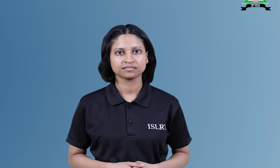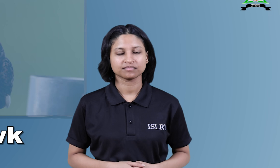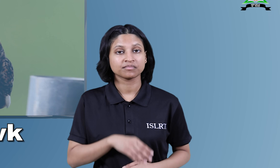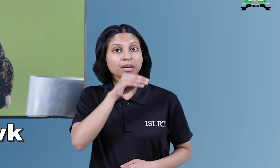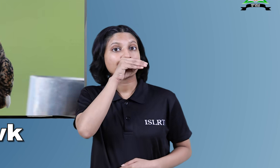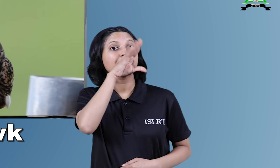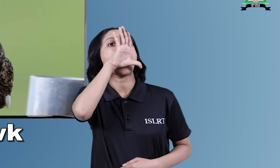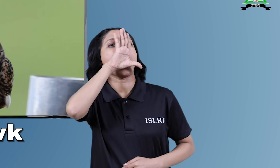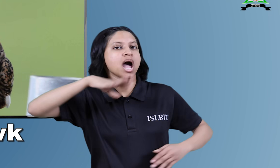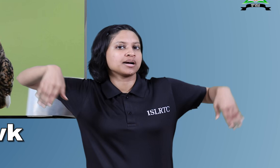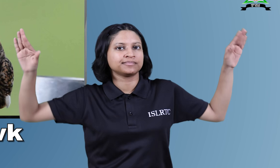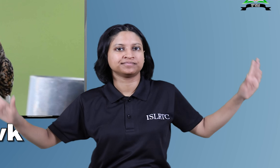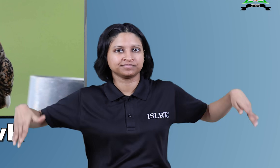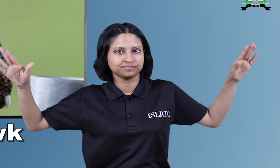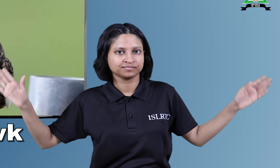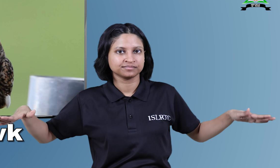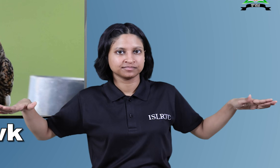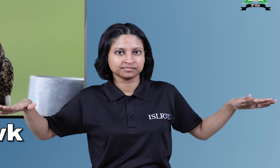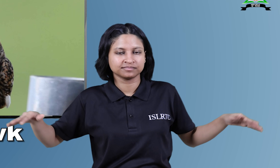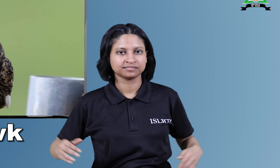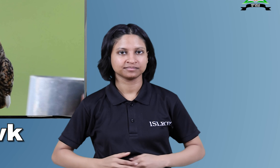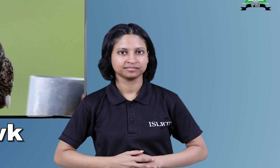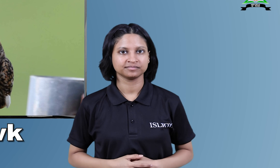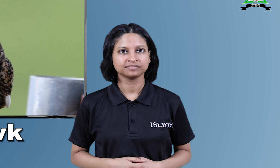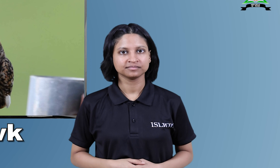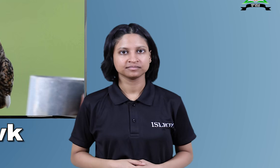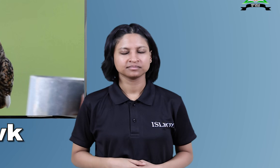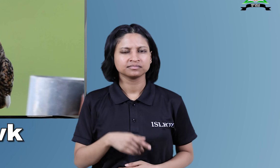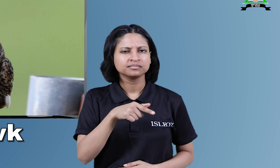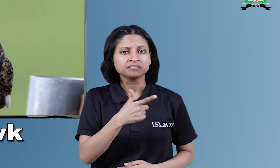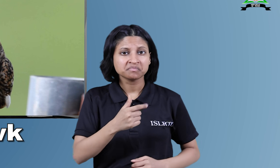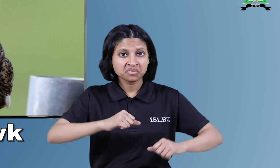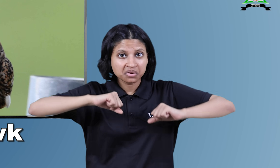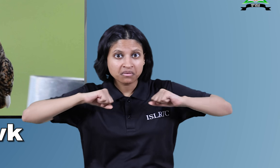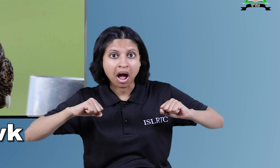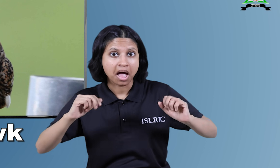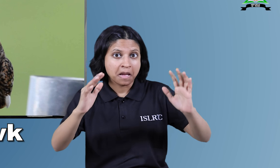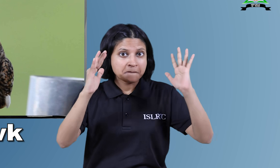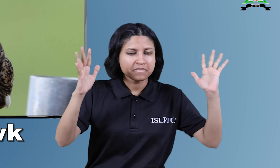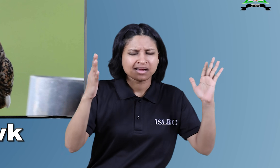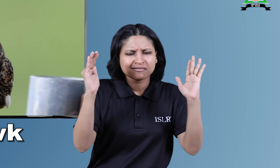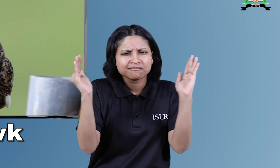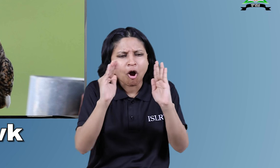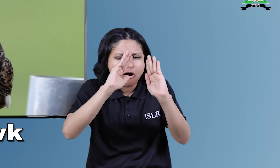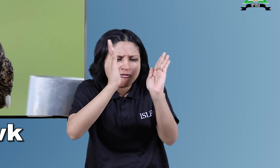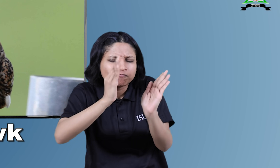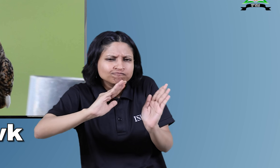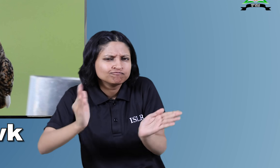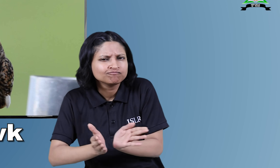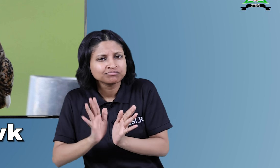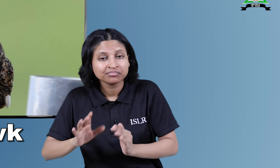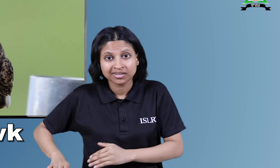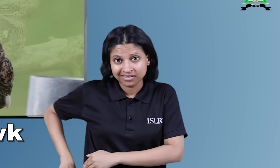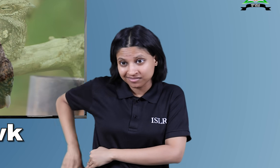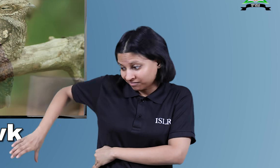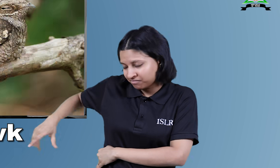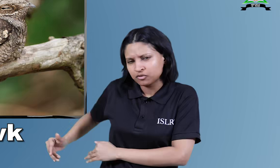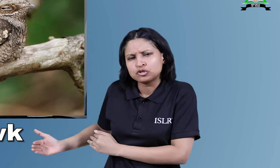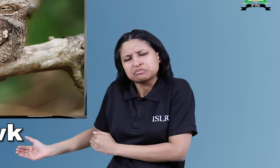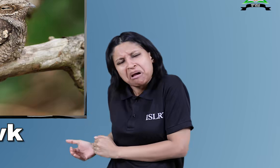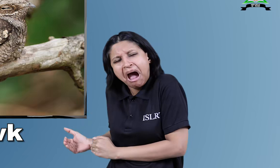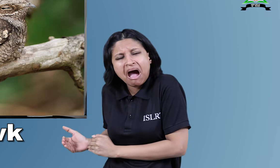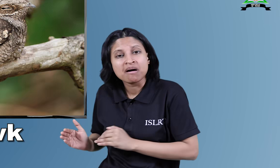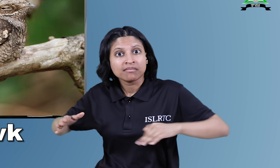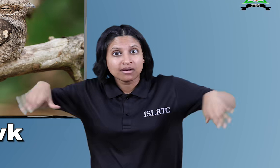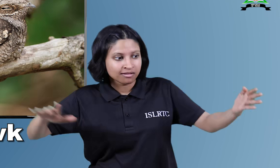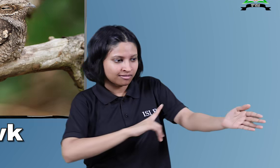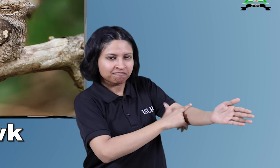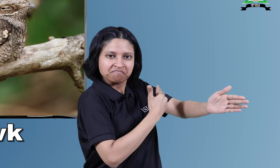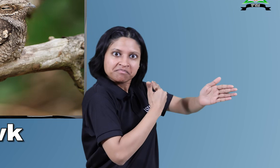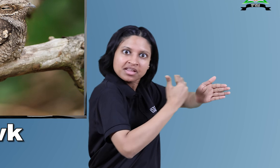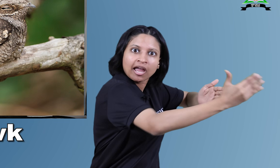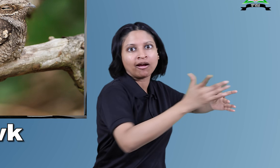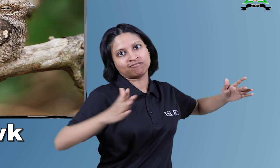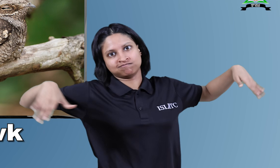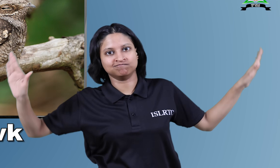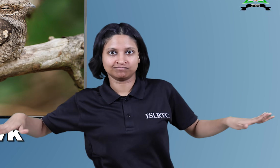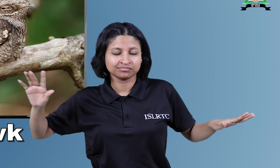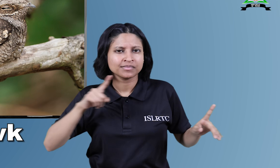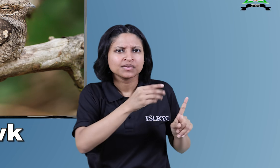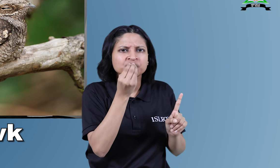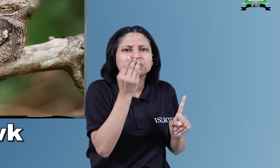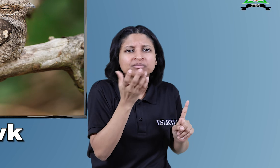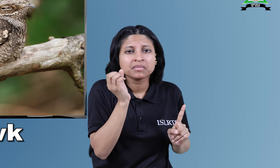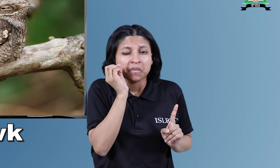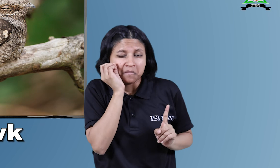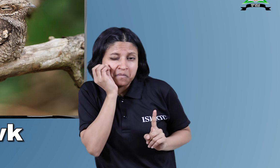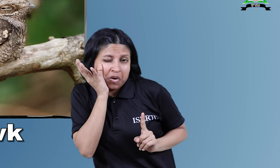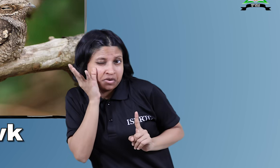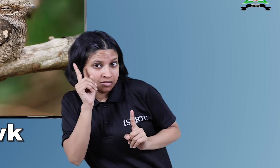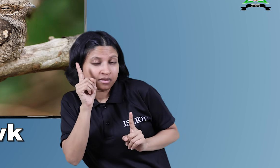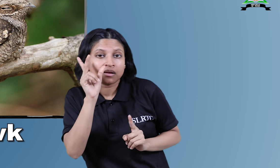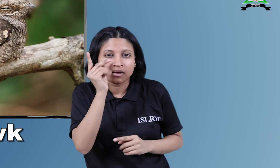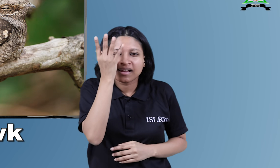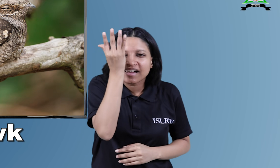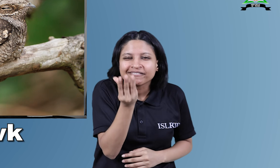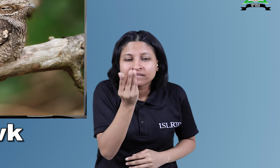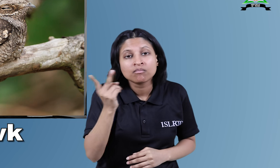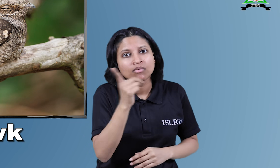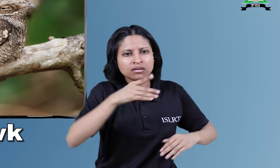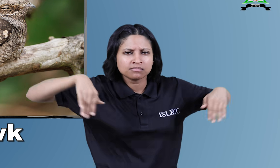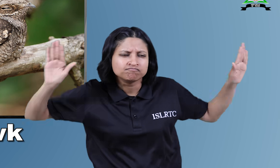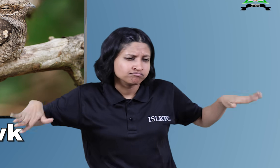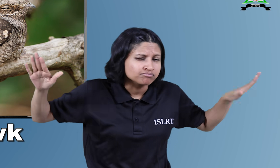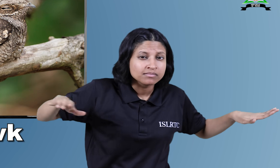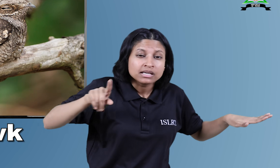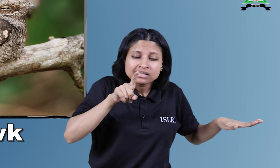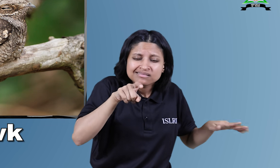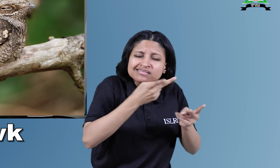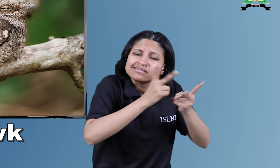Nighthawk Nighthawks are fascinating birds with slender bodies, long wings, and short tails. They are most active during dawn and dusk, usually hunting insects while flying.